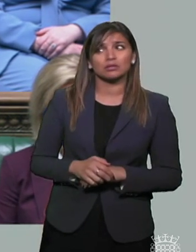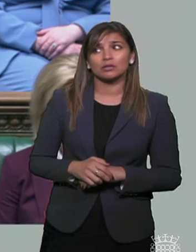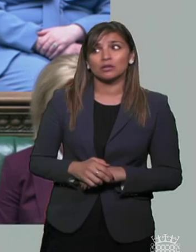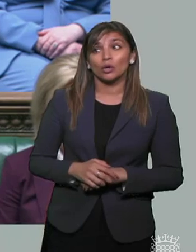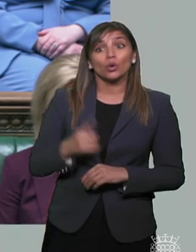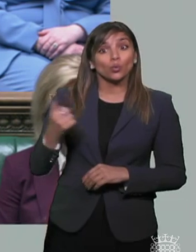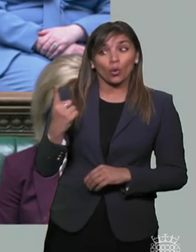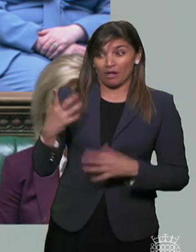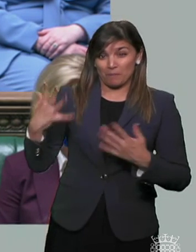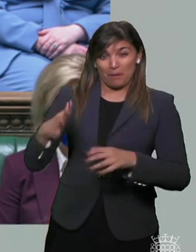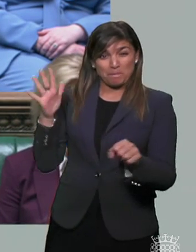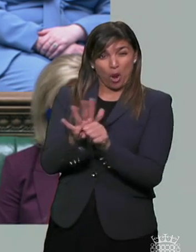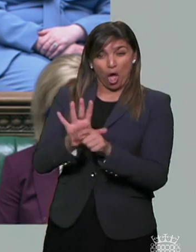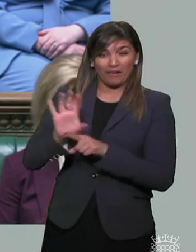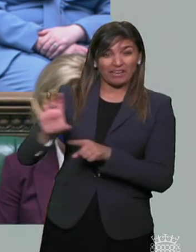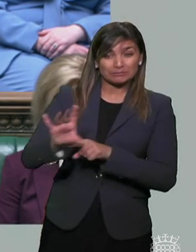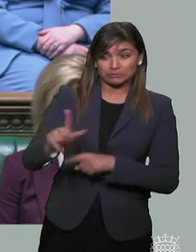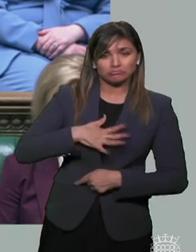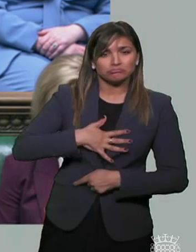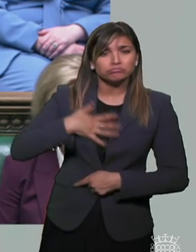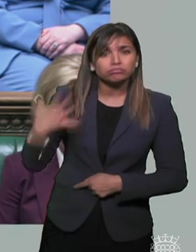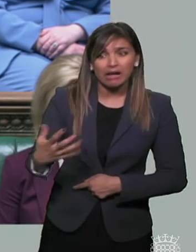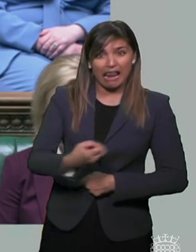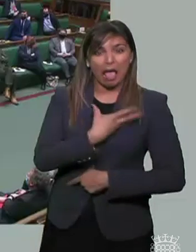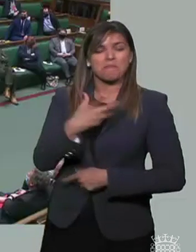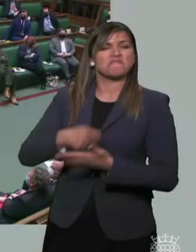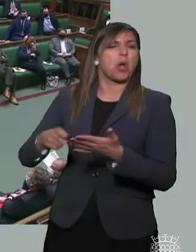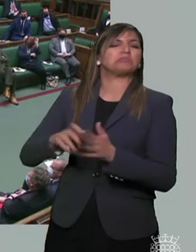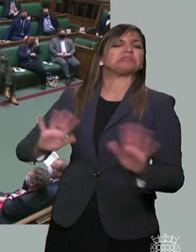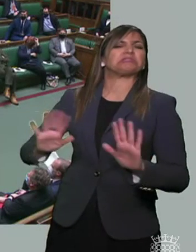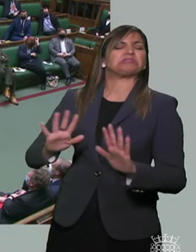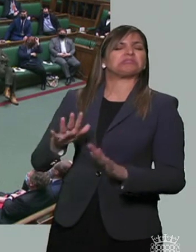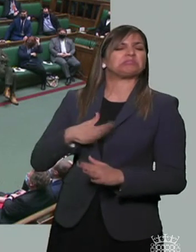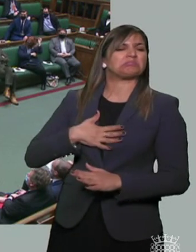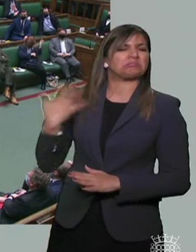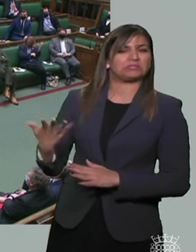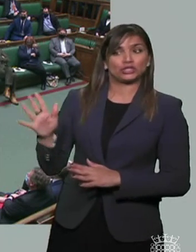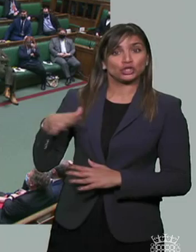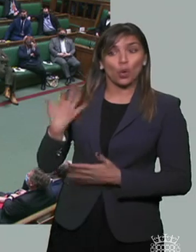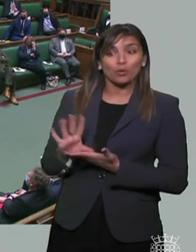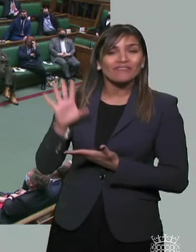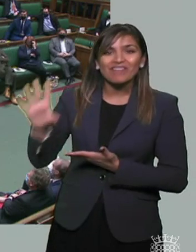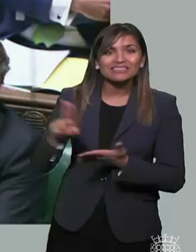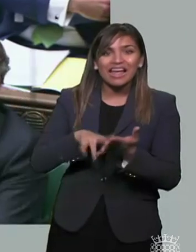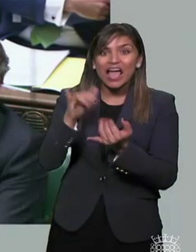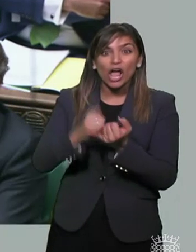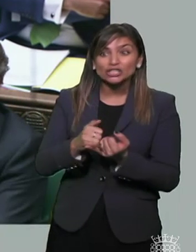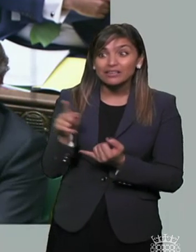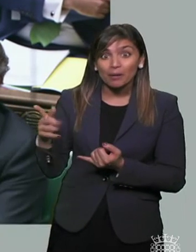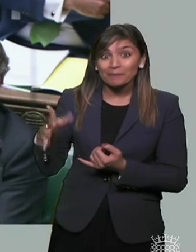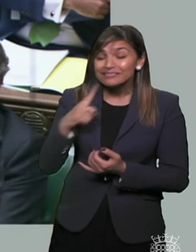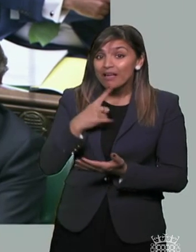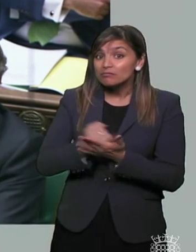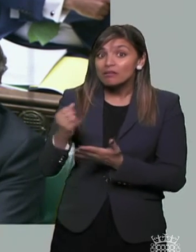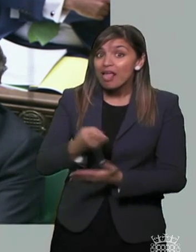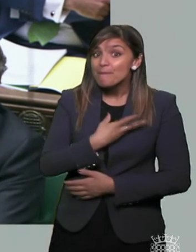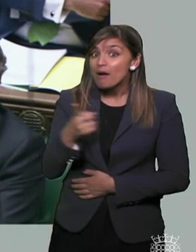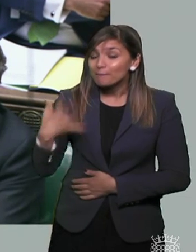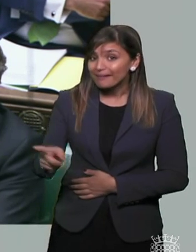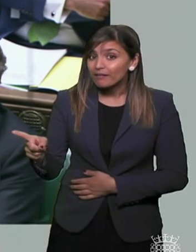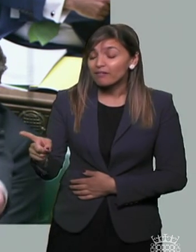I thank NHS staff for what they are doing.